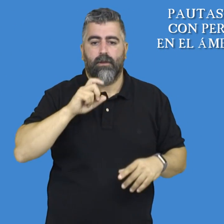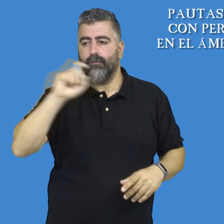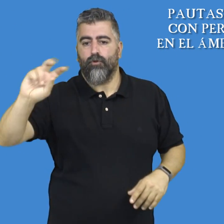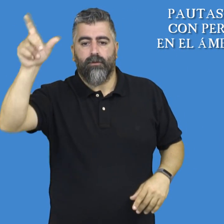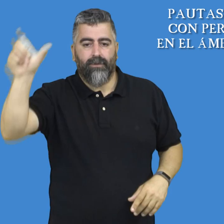otro